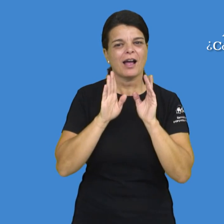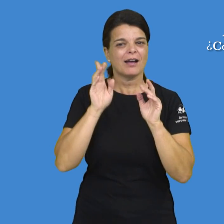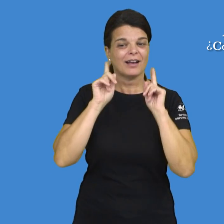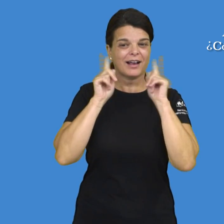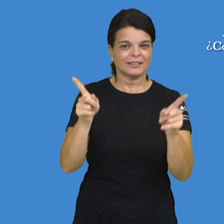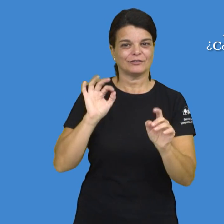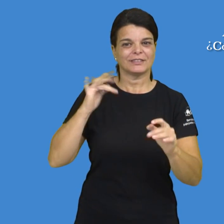caso